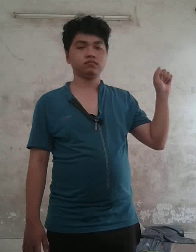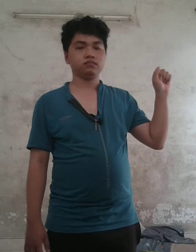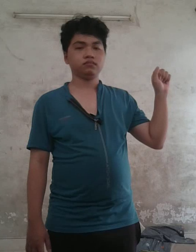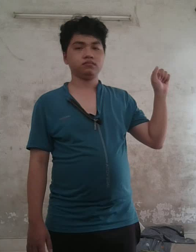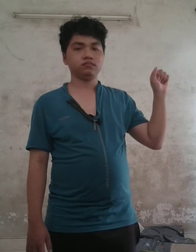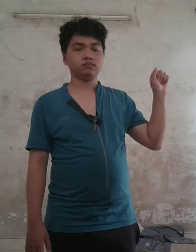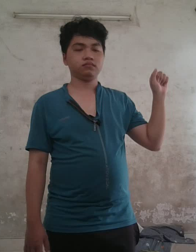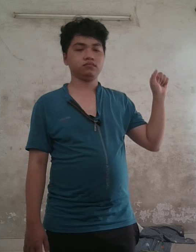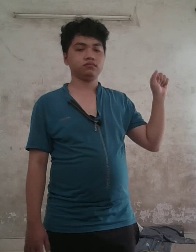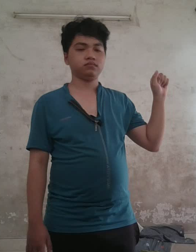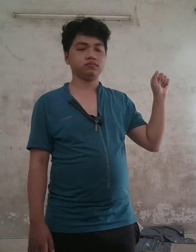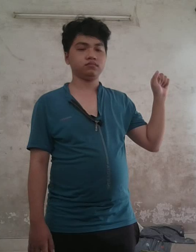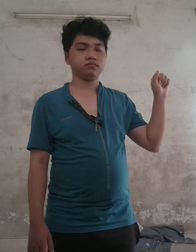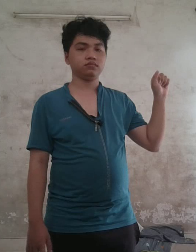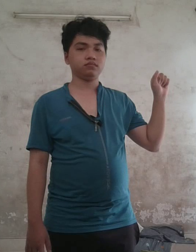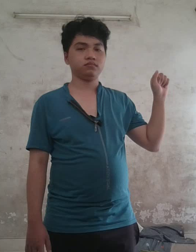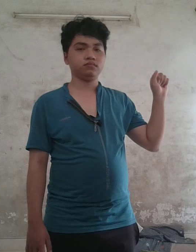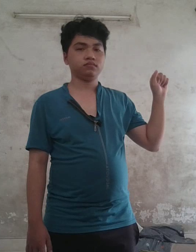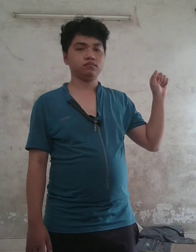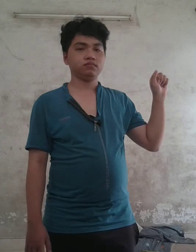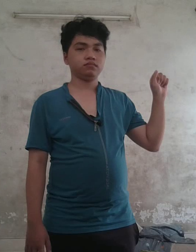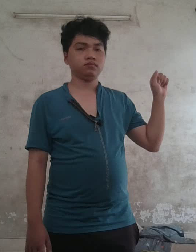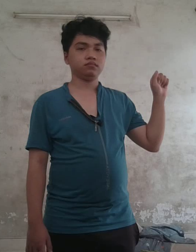a